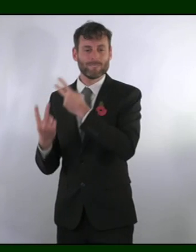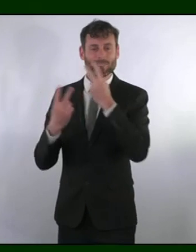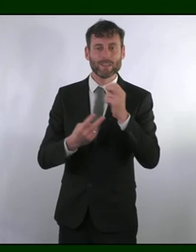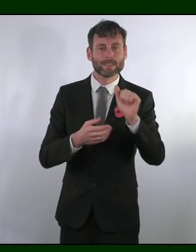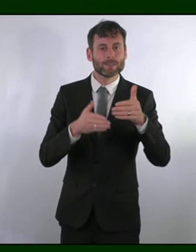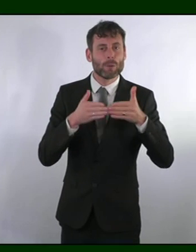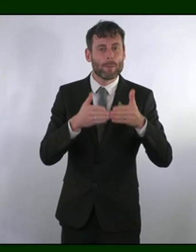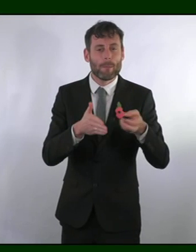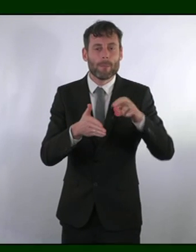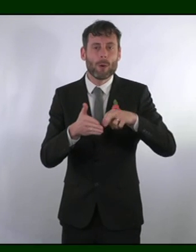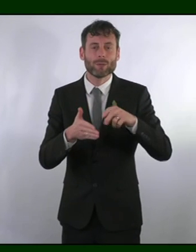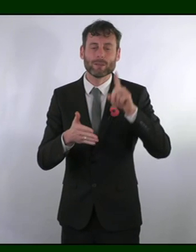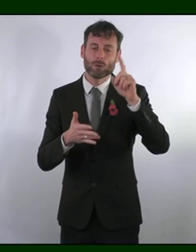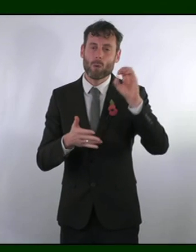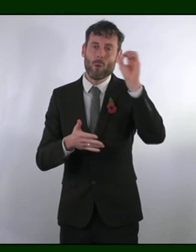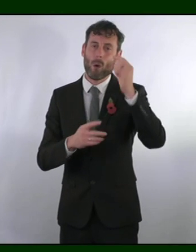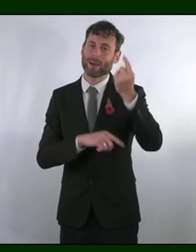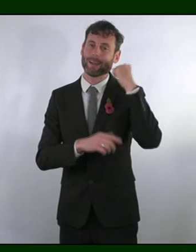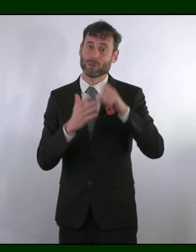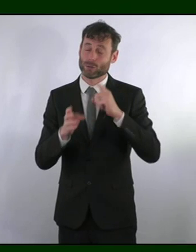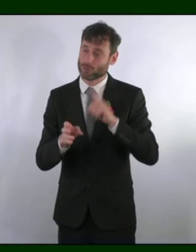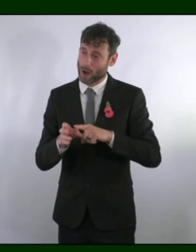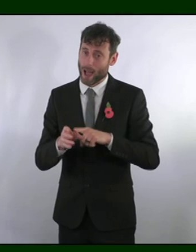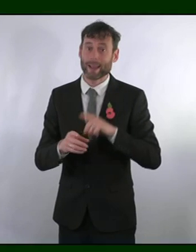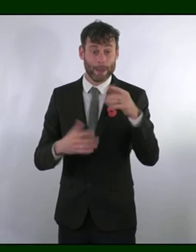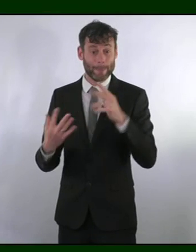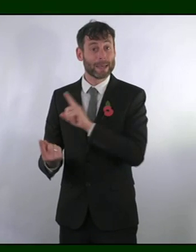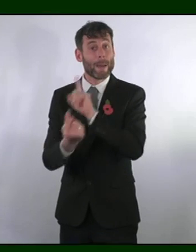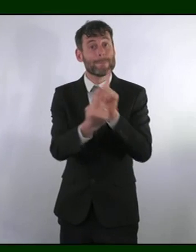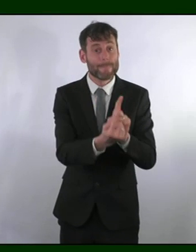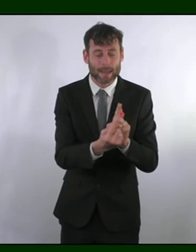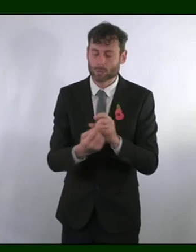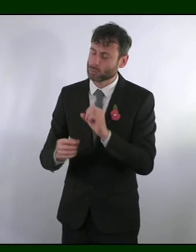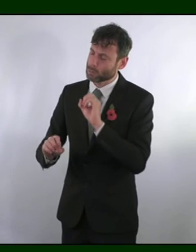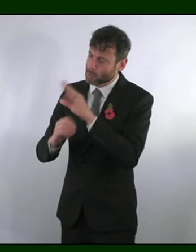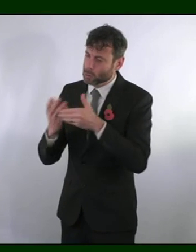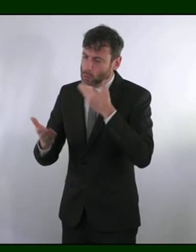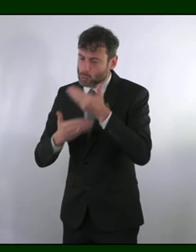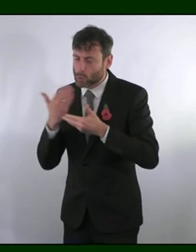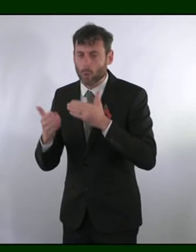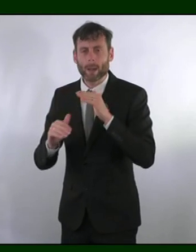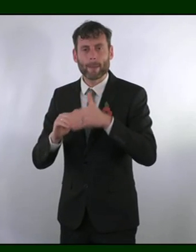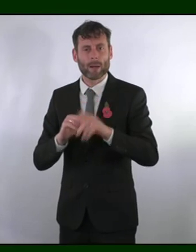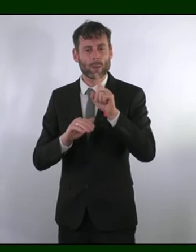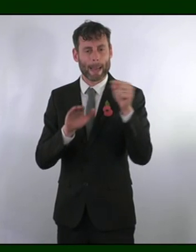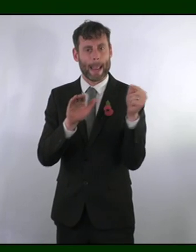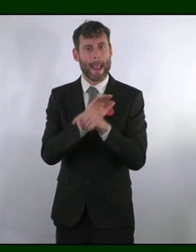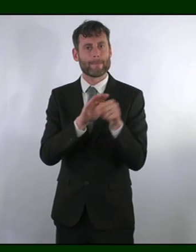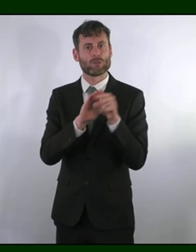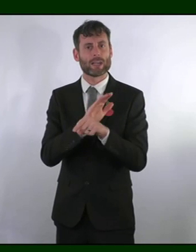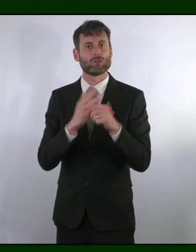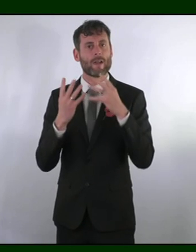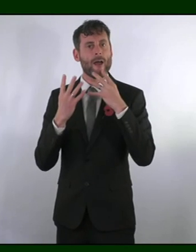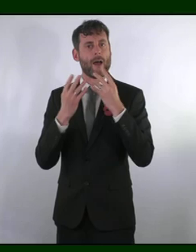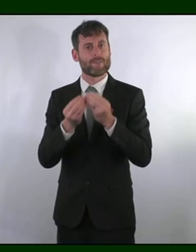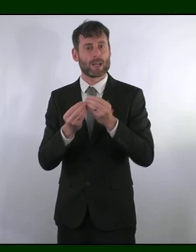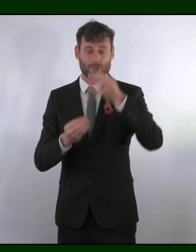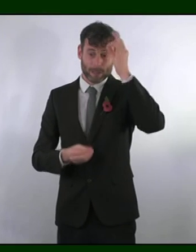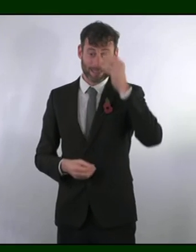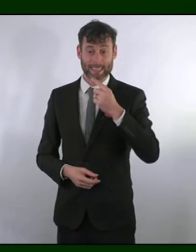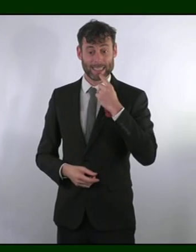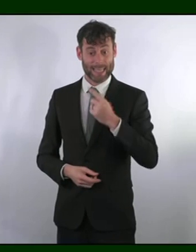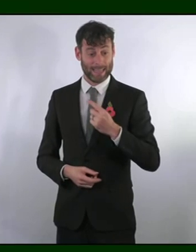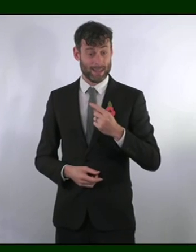I know Mr Norquoy told the Prime Minister about the problems caused by the Migration Advisory Committee classing deck hands as unskilled labour.